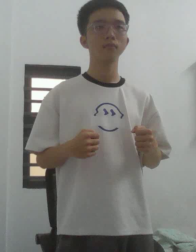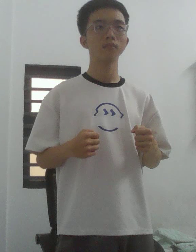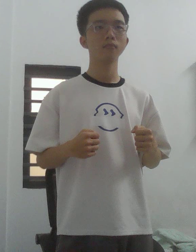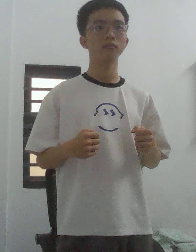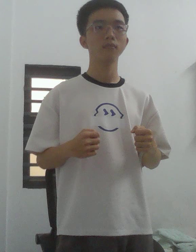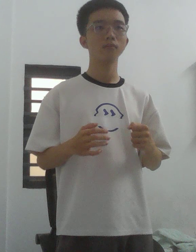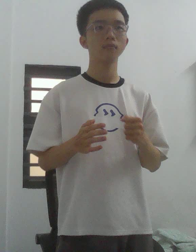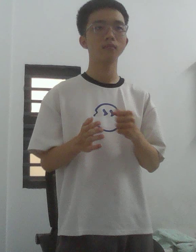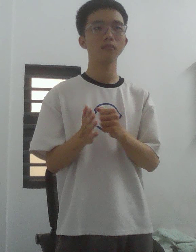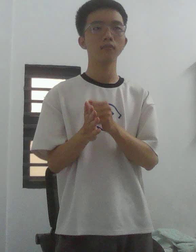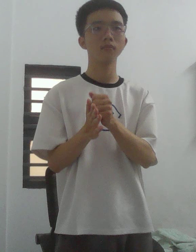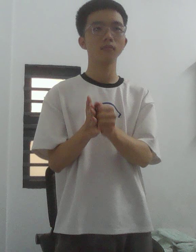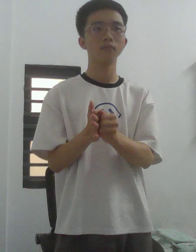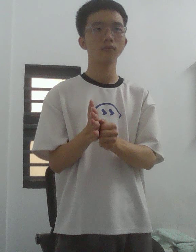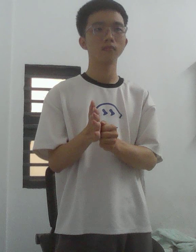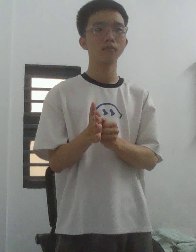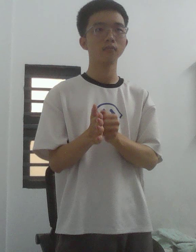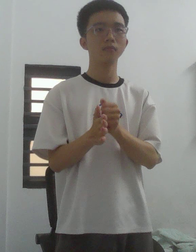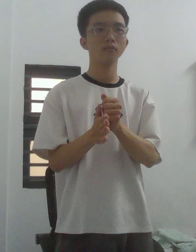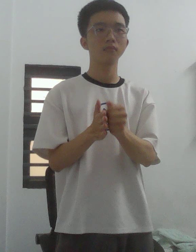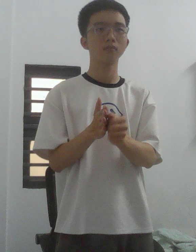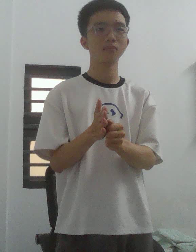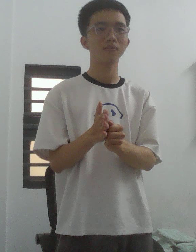thang